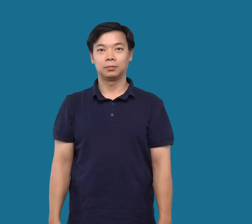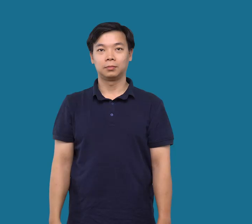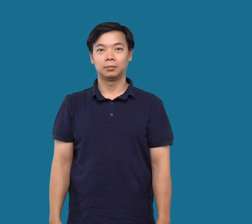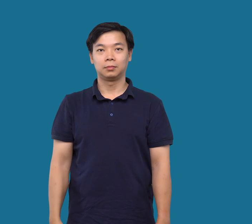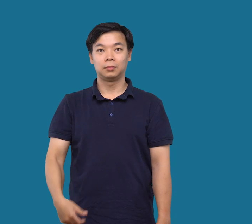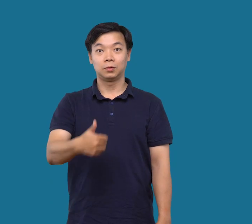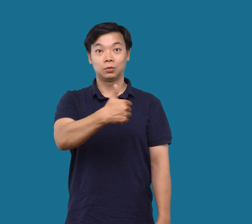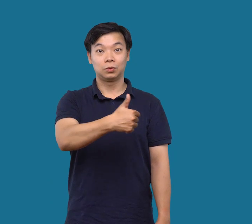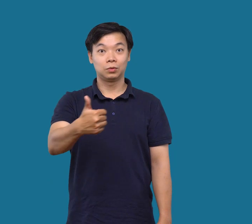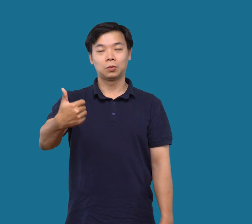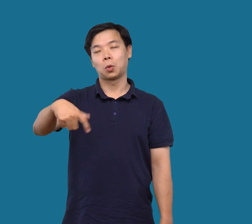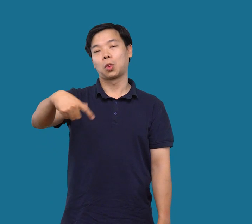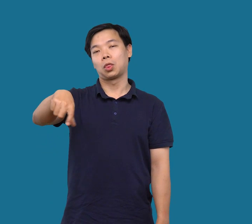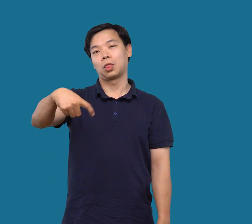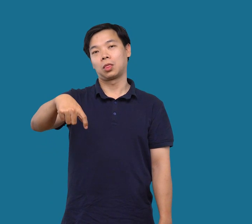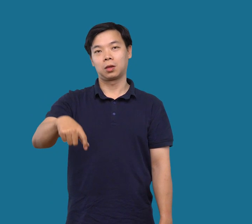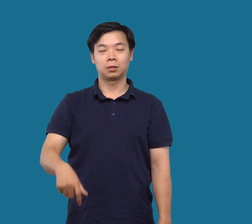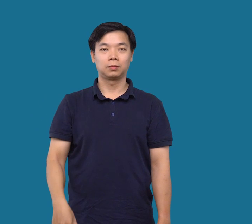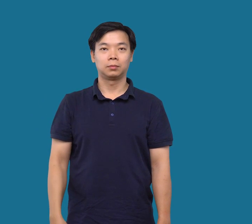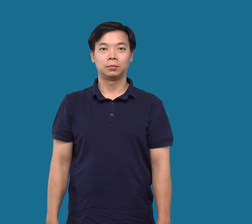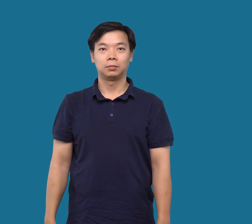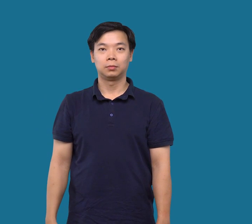người quen